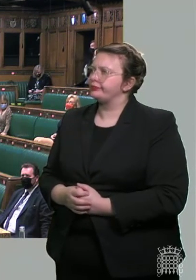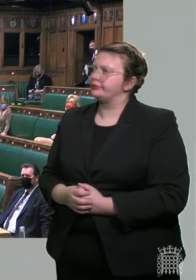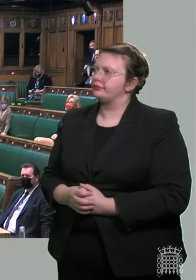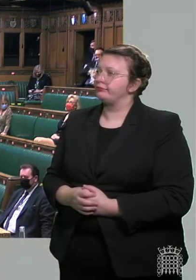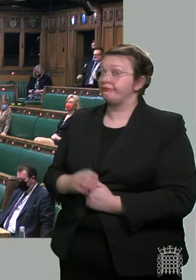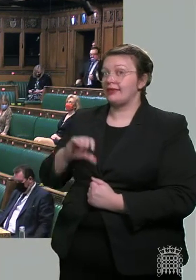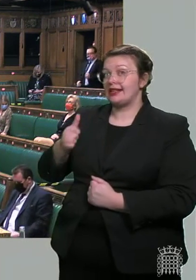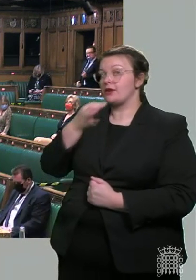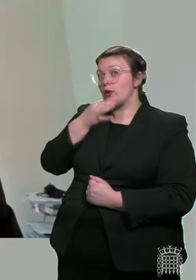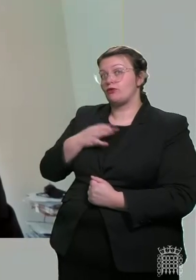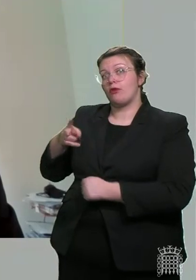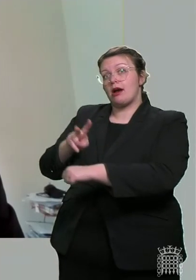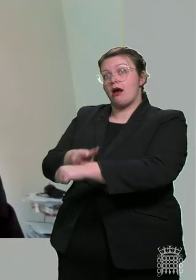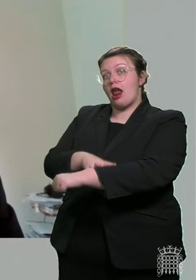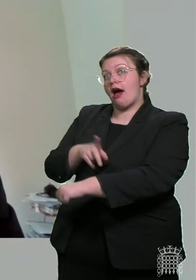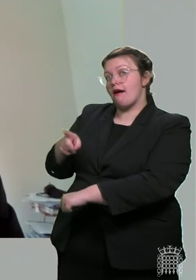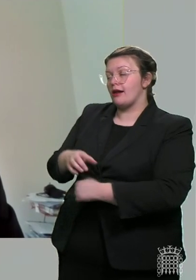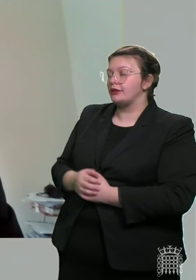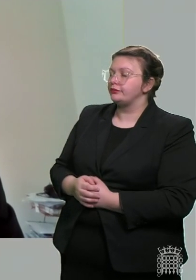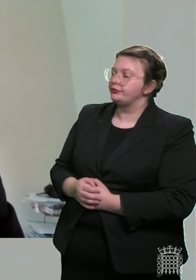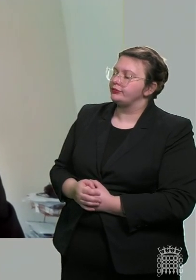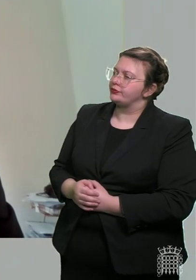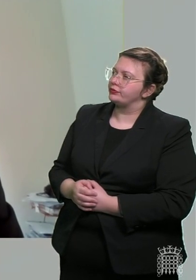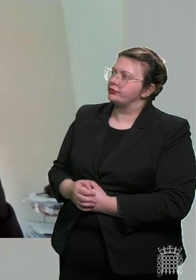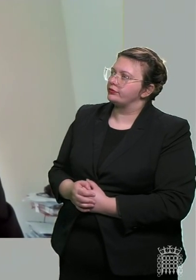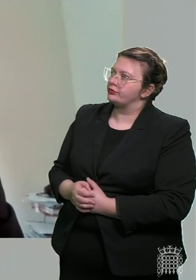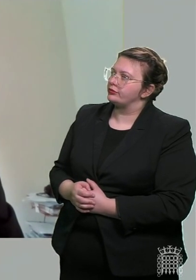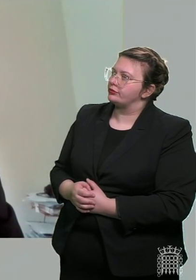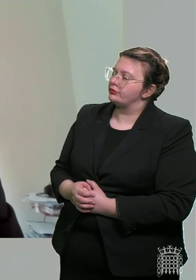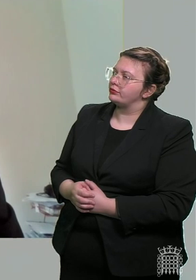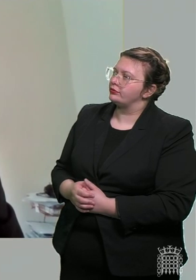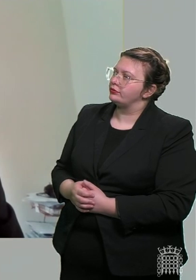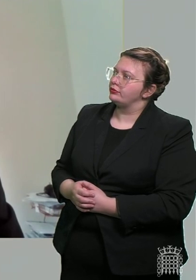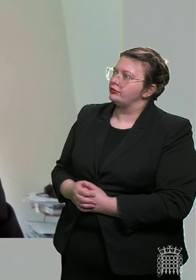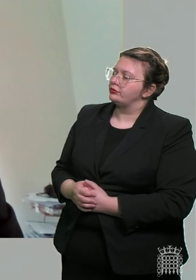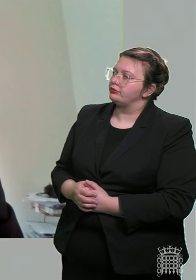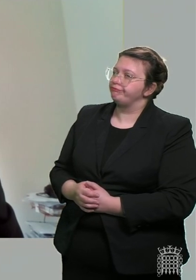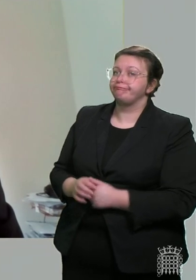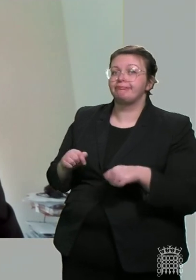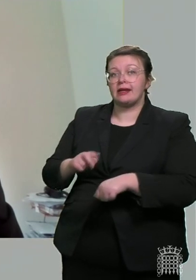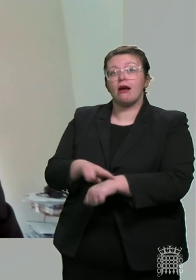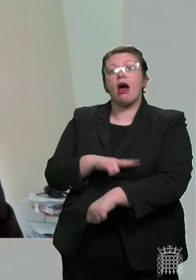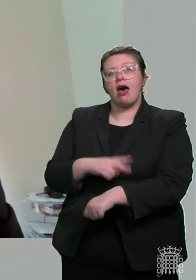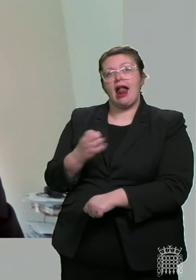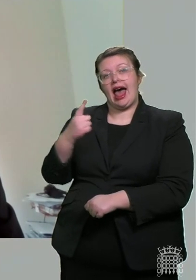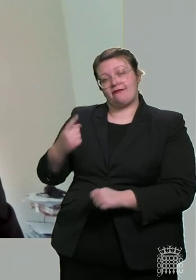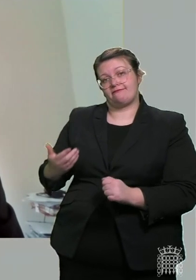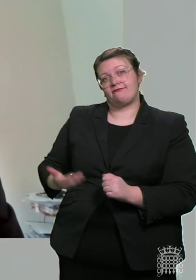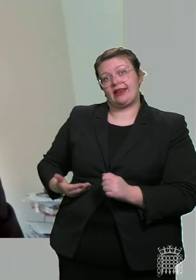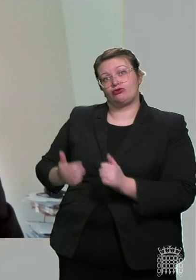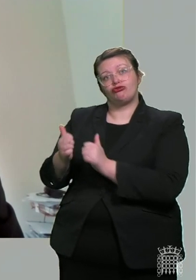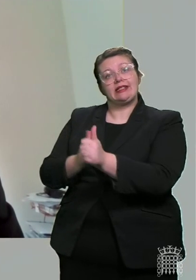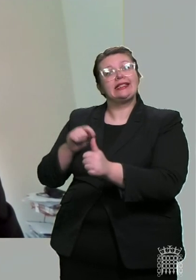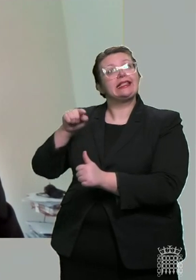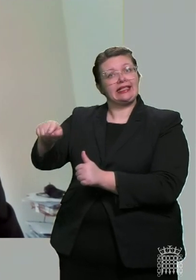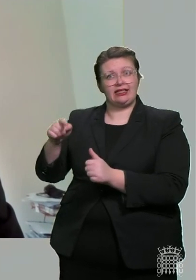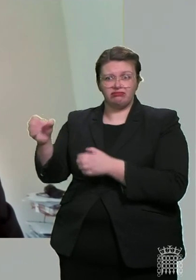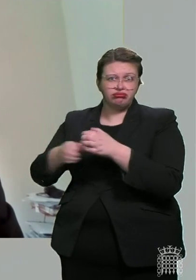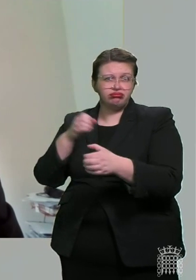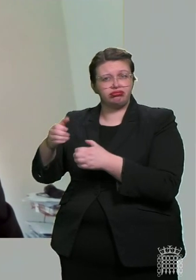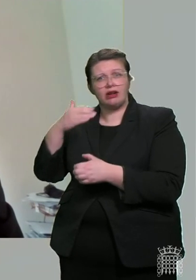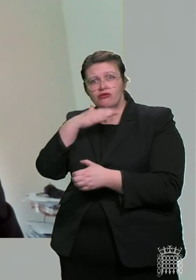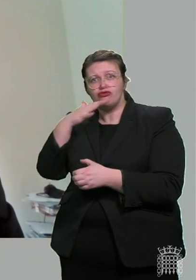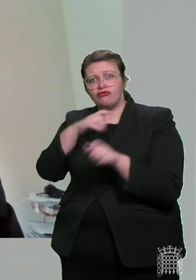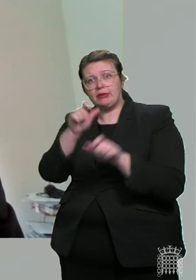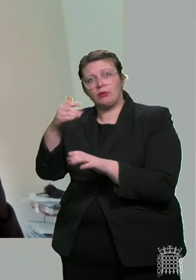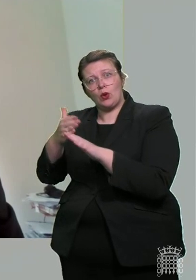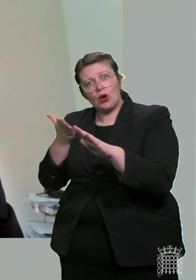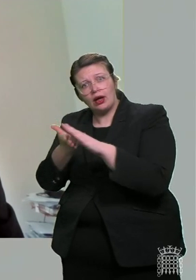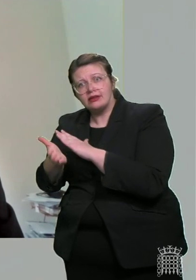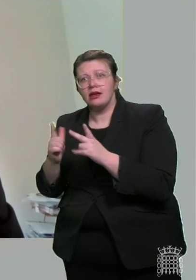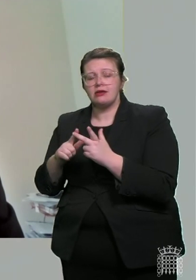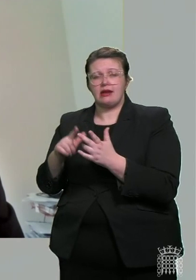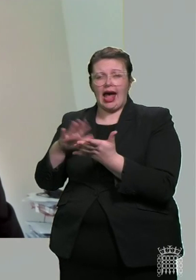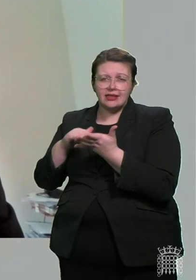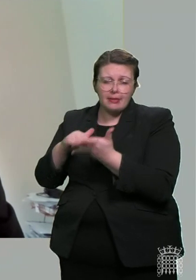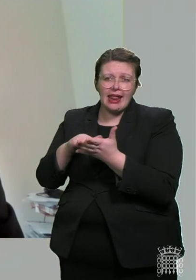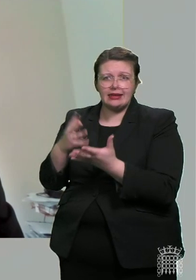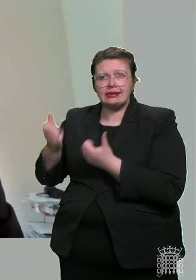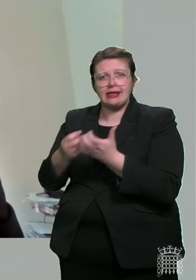The Pirelli factory in Carlisle employs around 800 people, contributes hundreds of millions of pounds to the local economy and is an exporter.